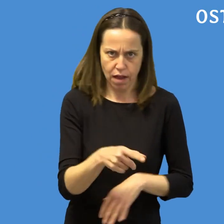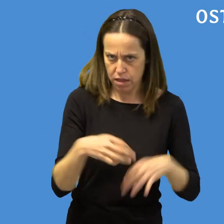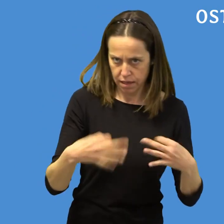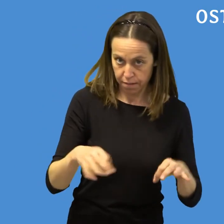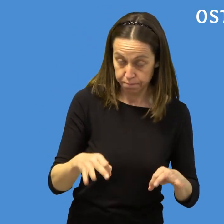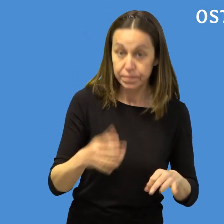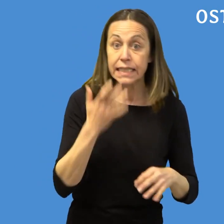normal